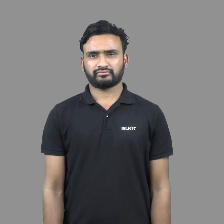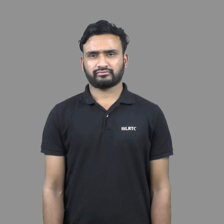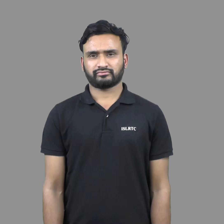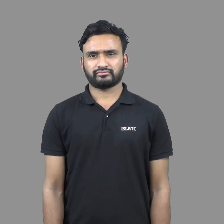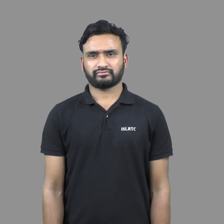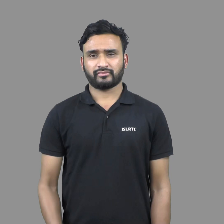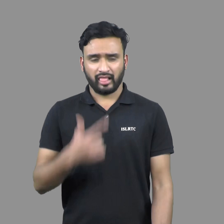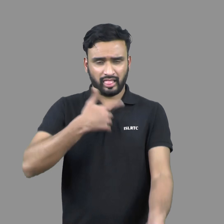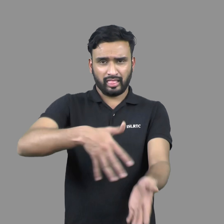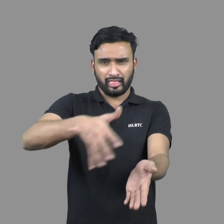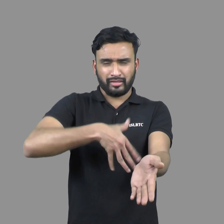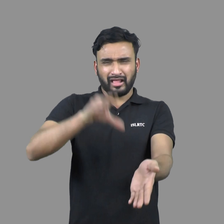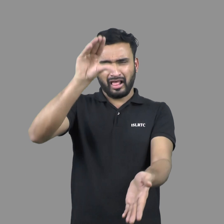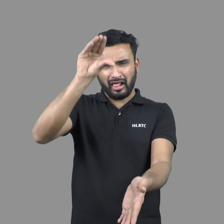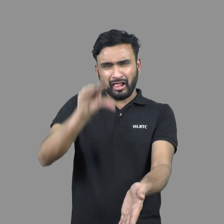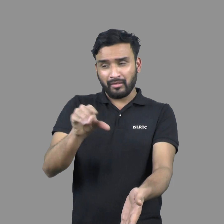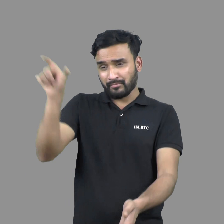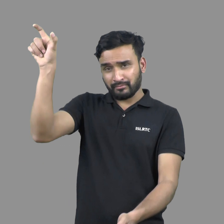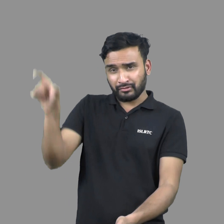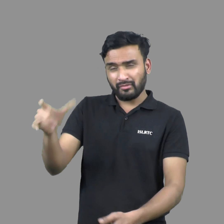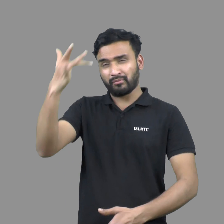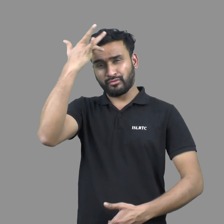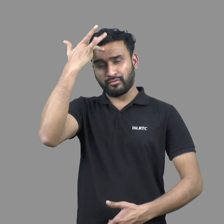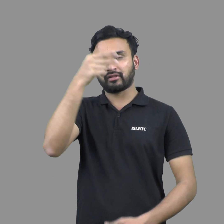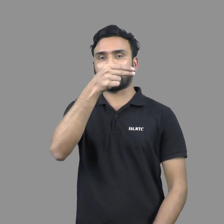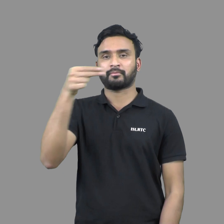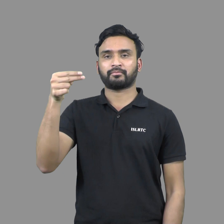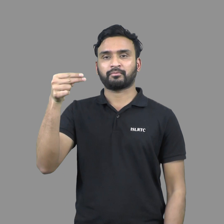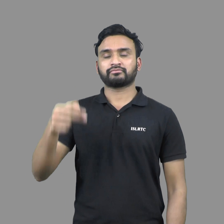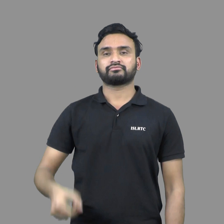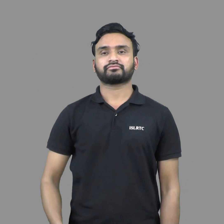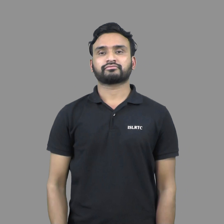Anemic